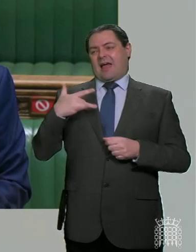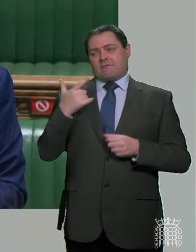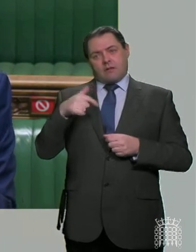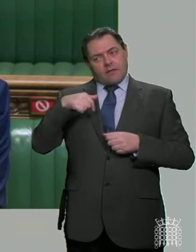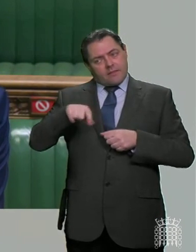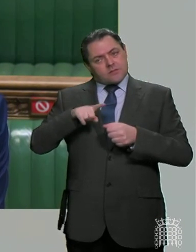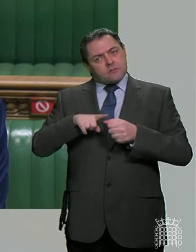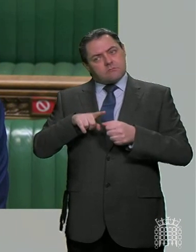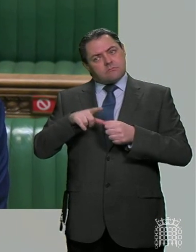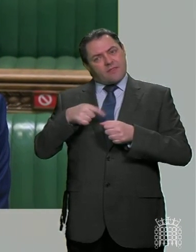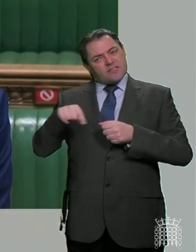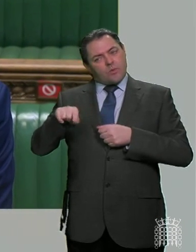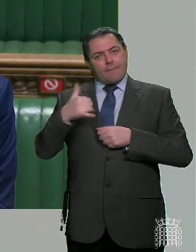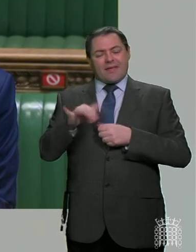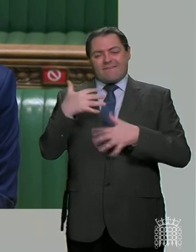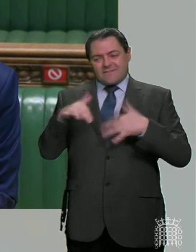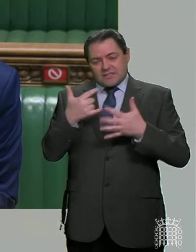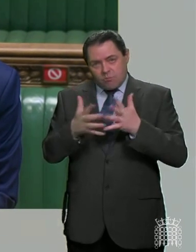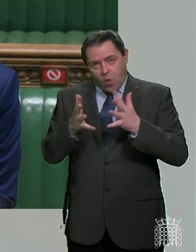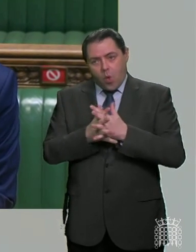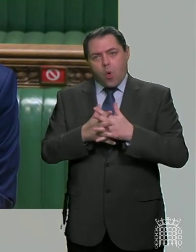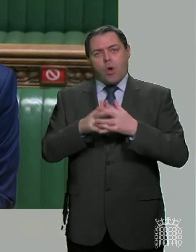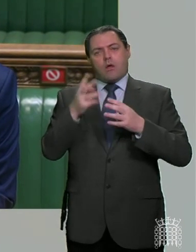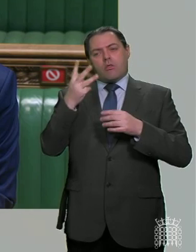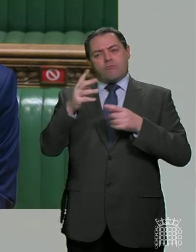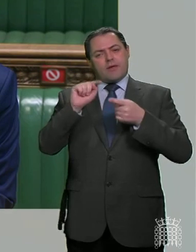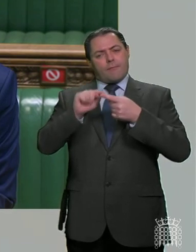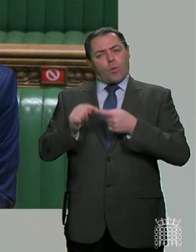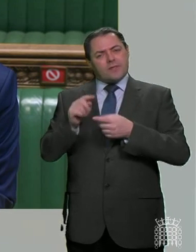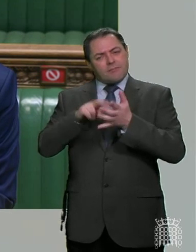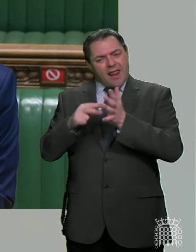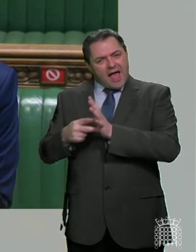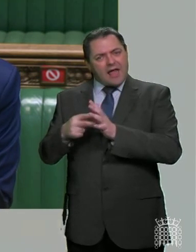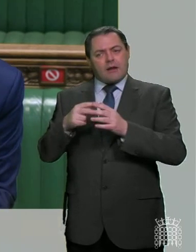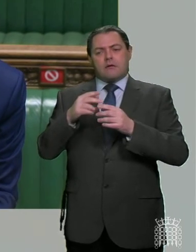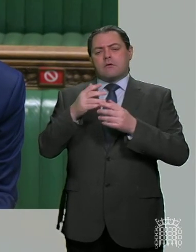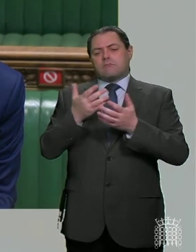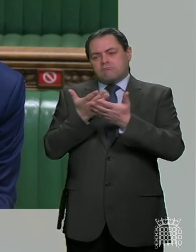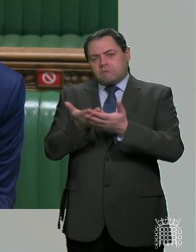In coming days, we are going to publish amendments in relation to the criminal justice system to make it work better.